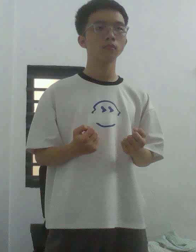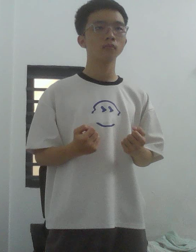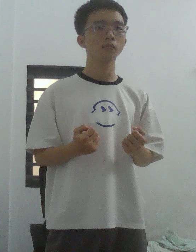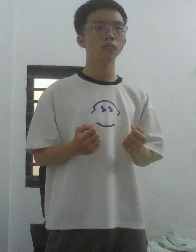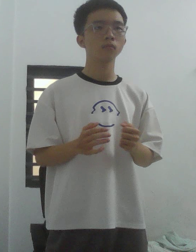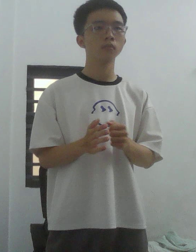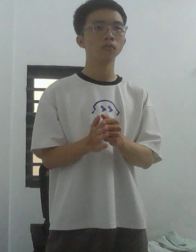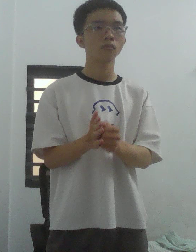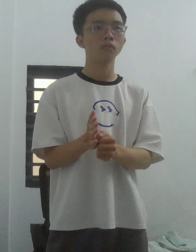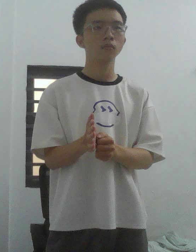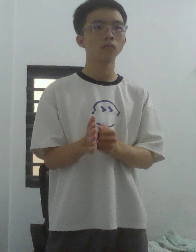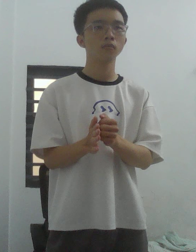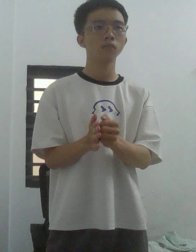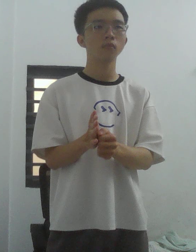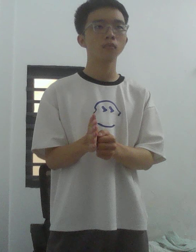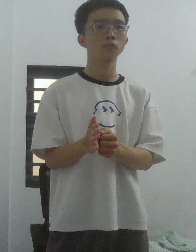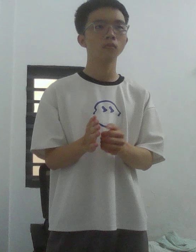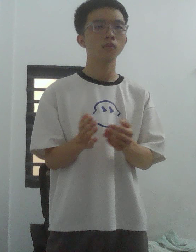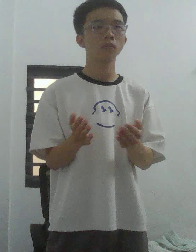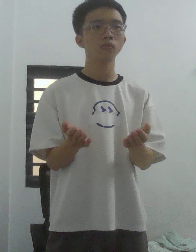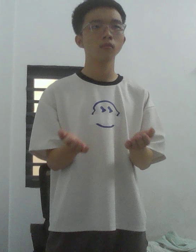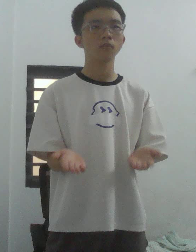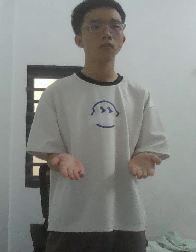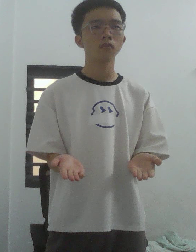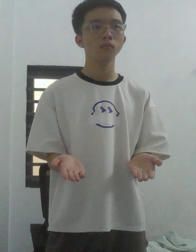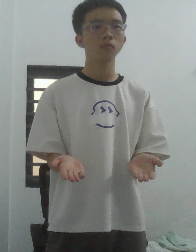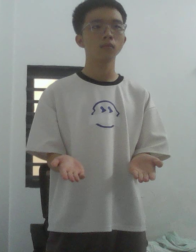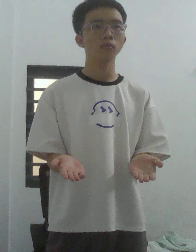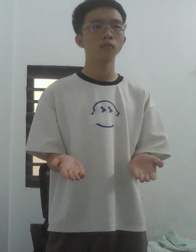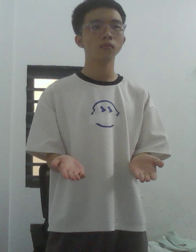thang nay